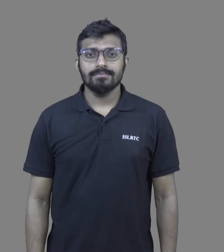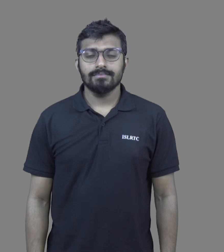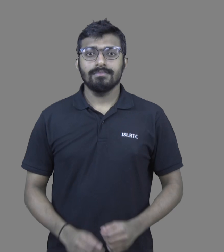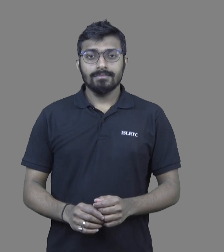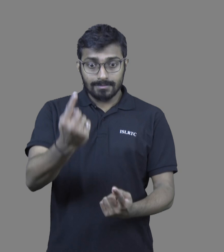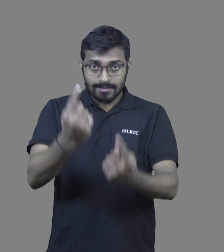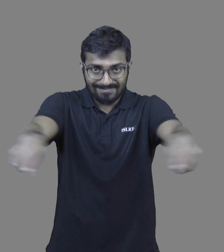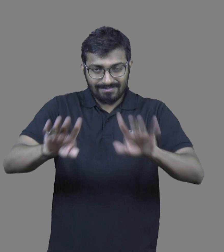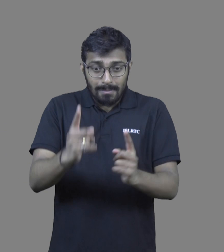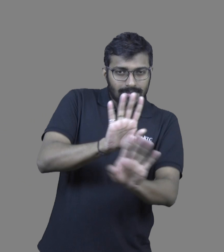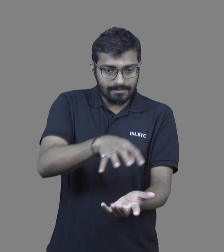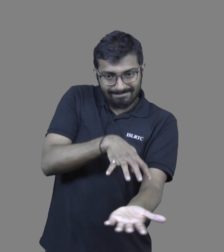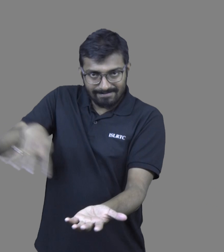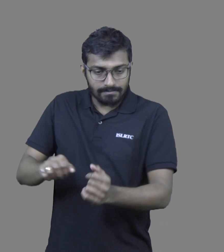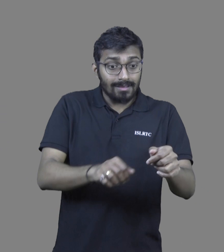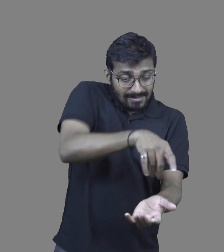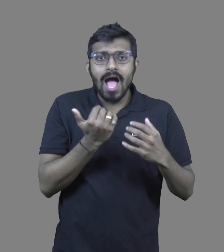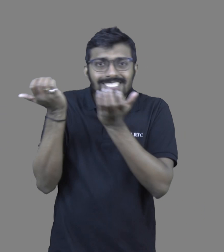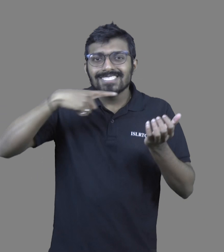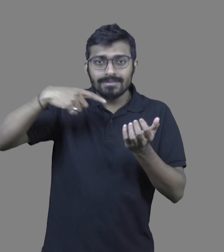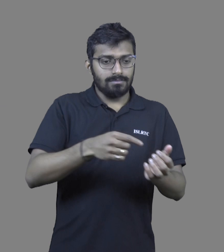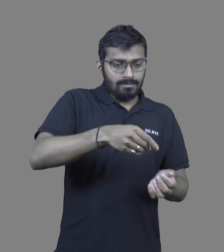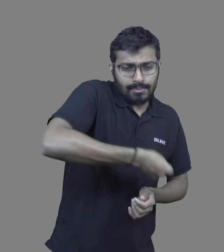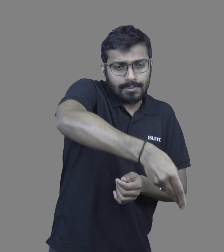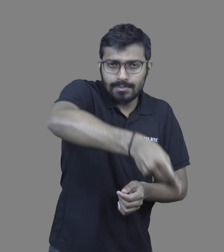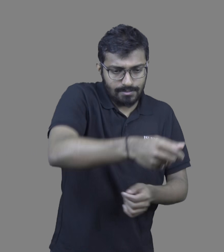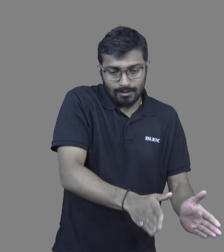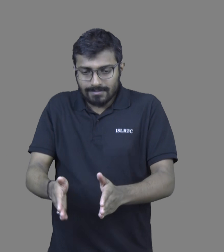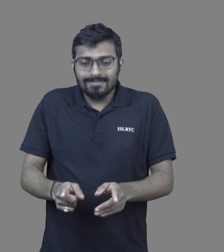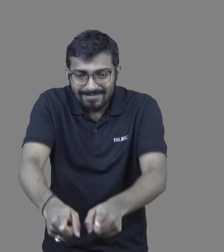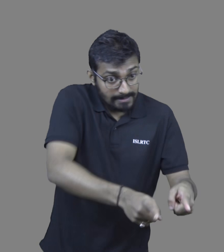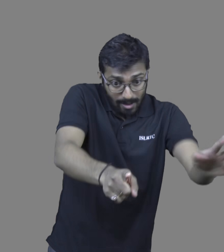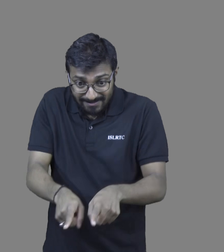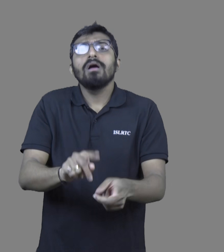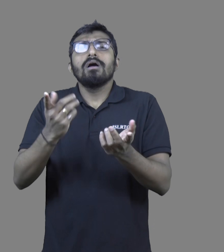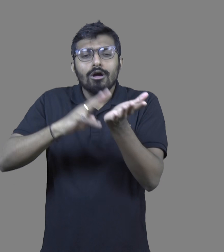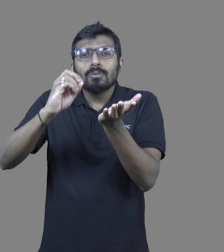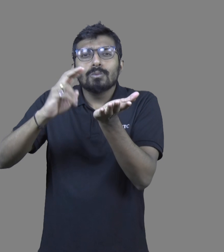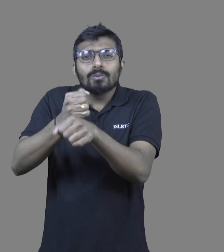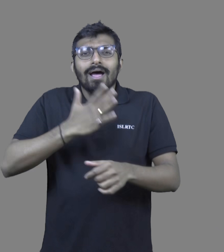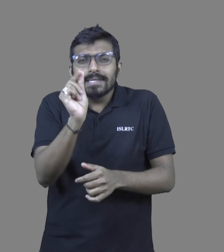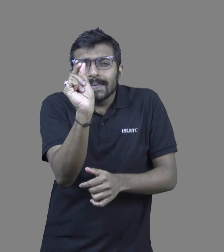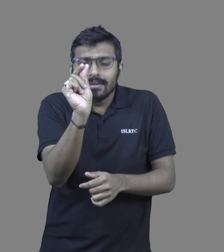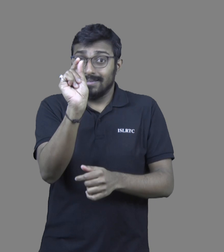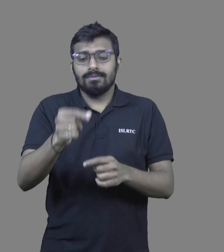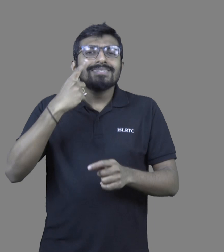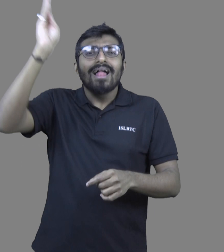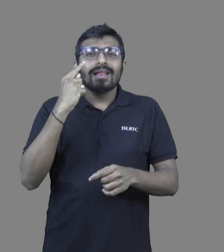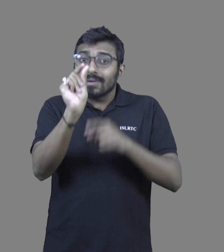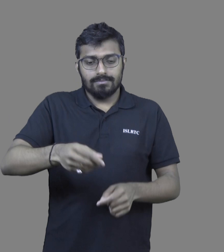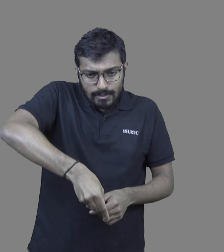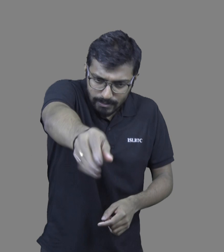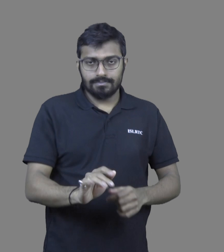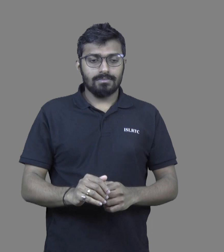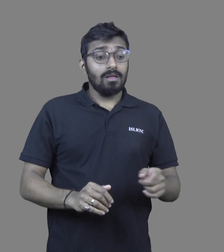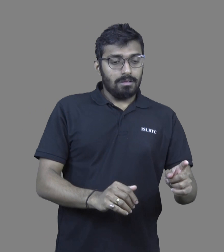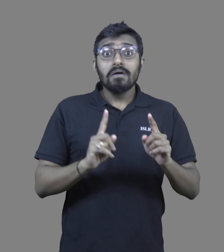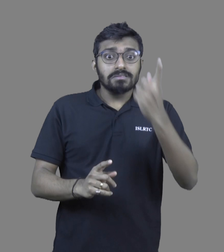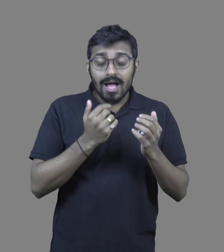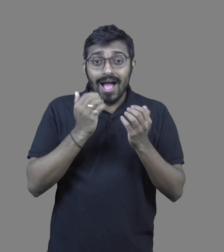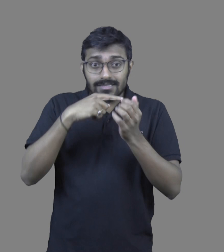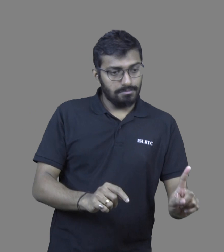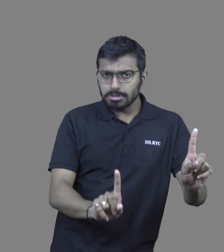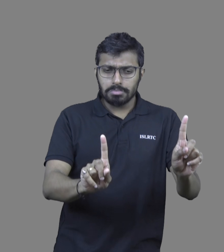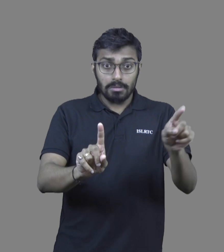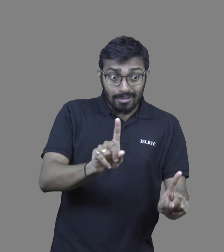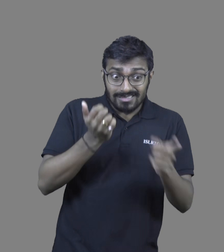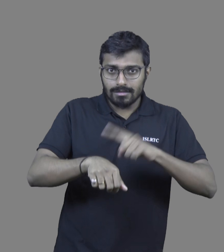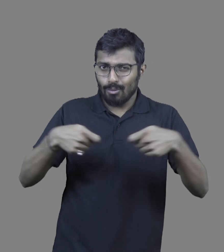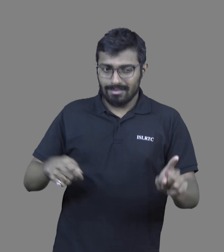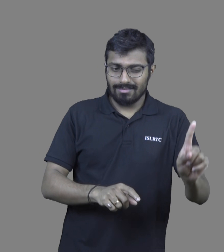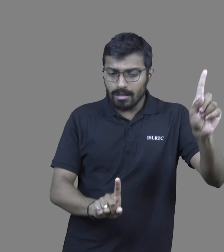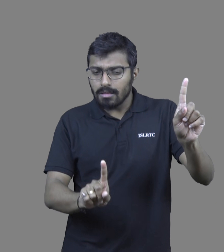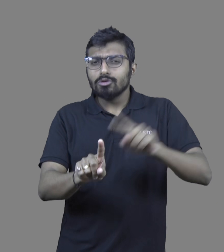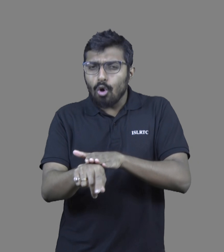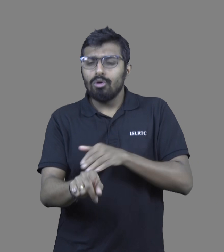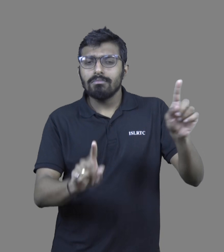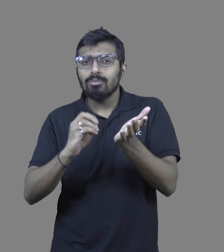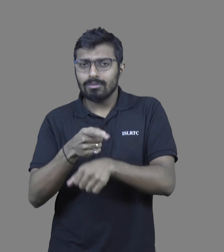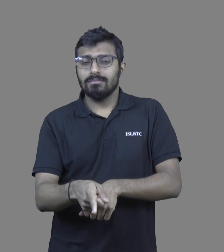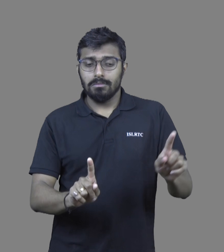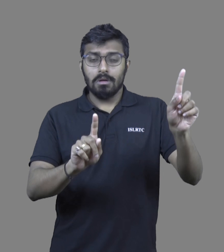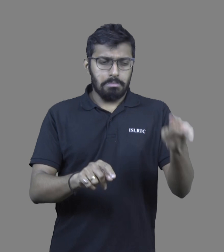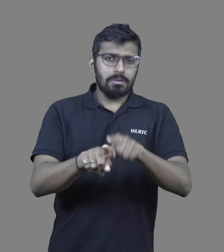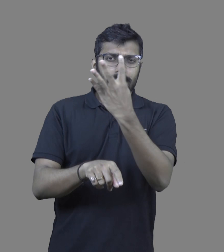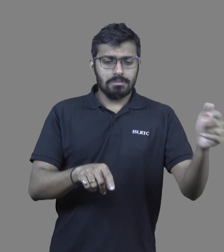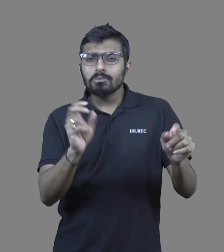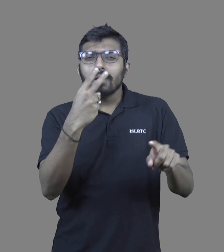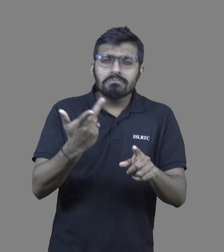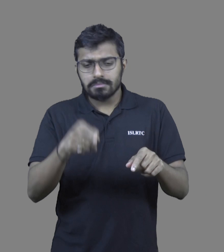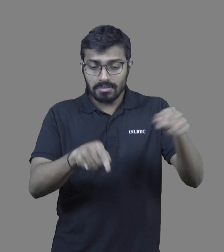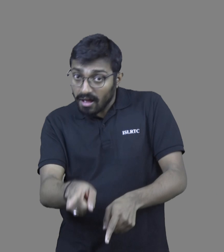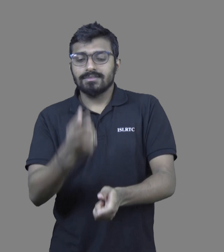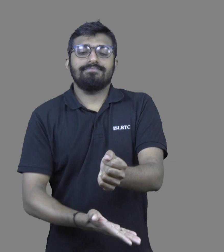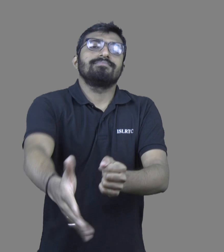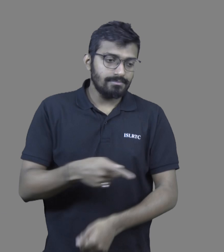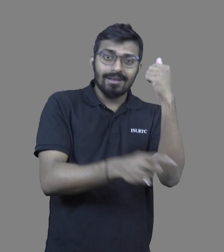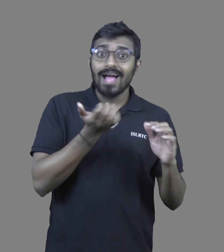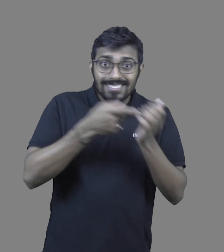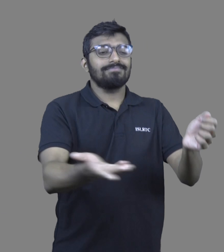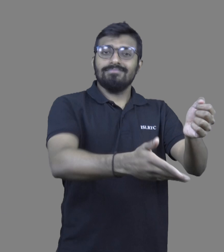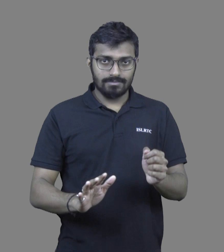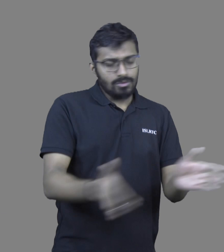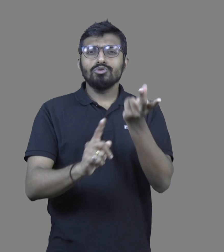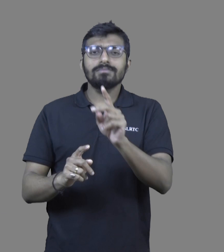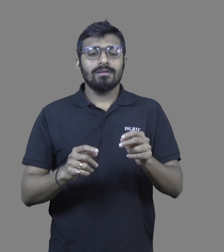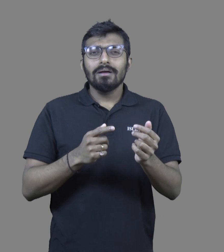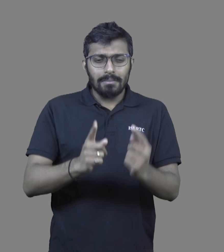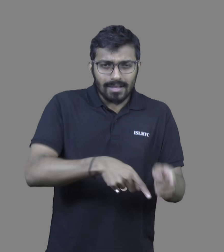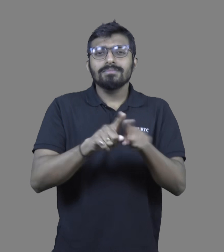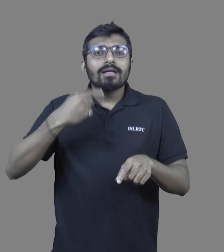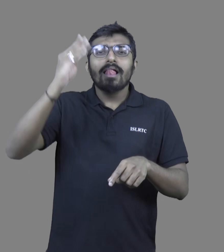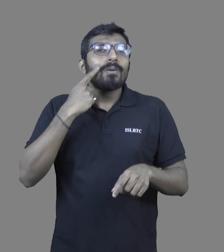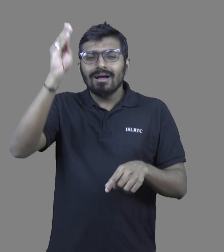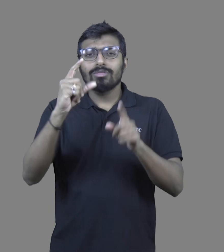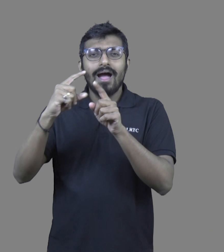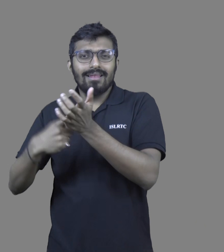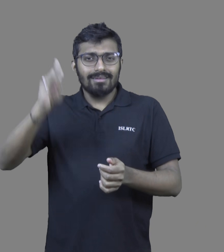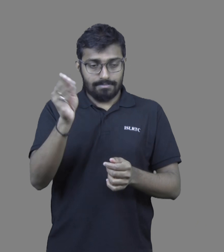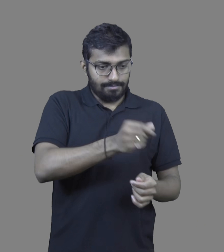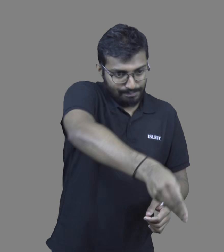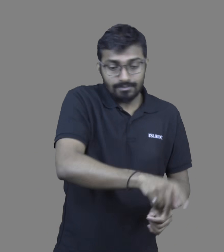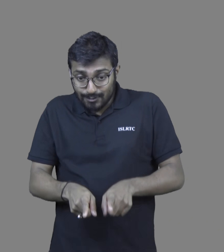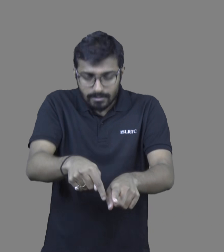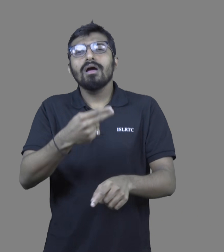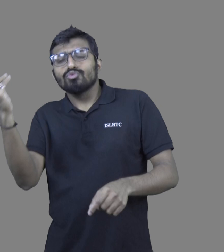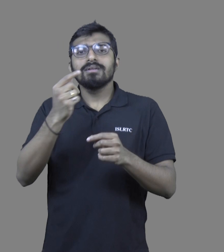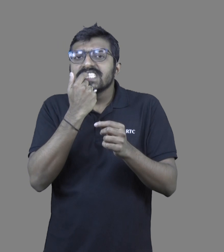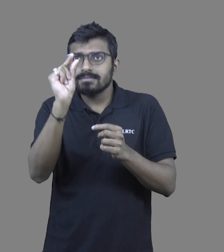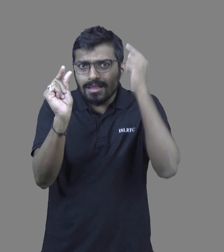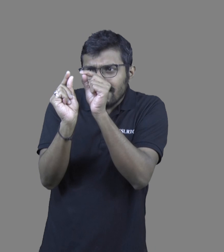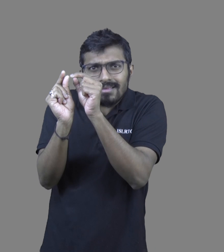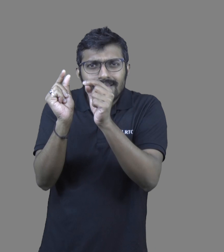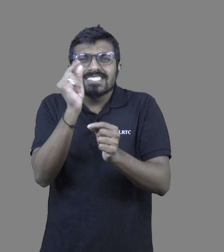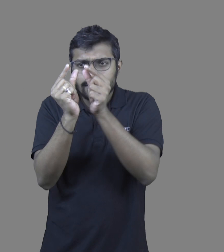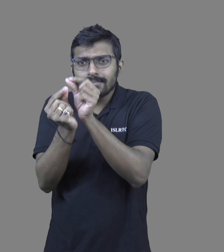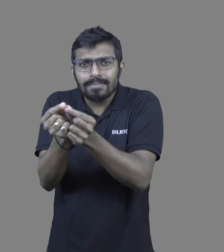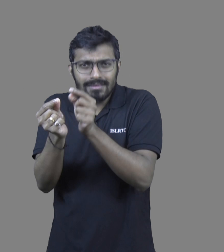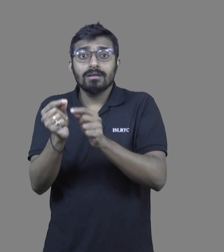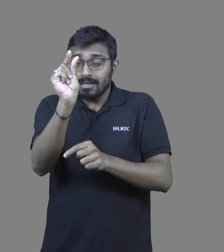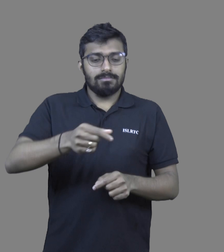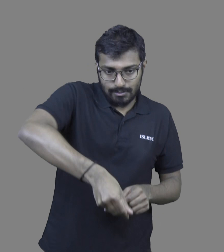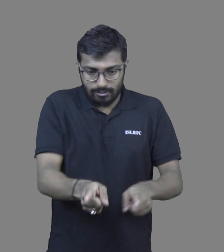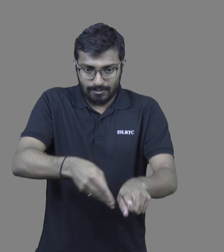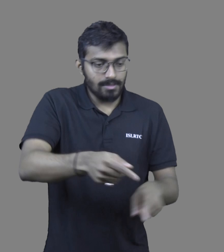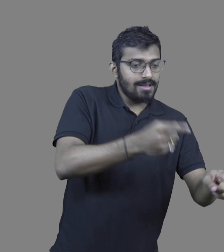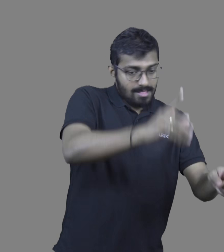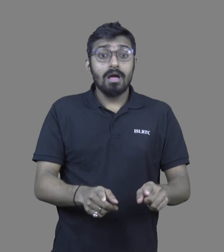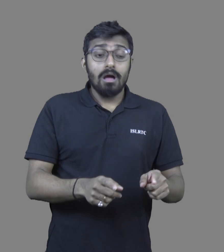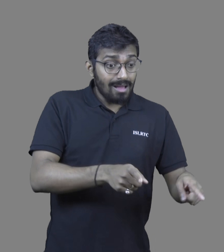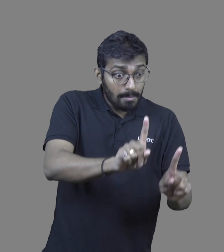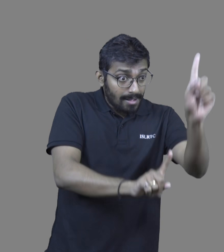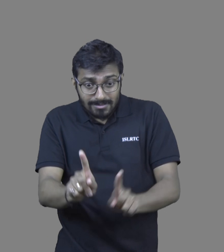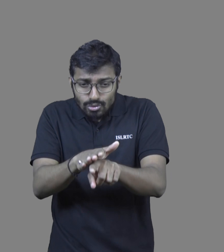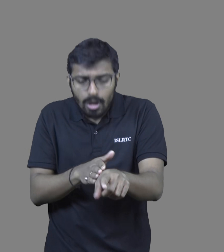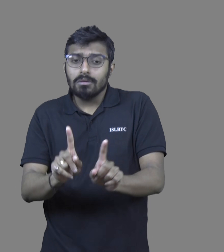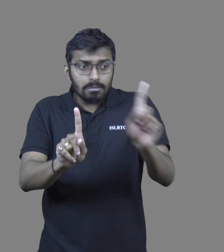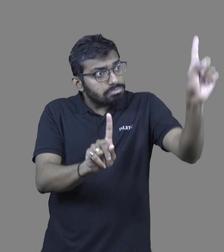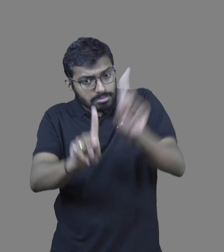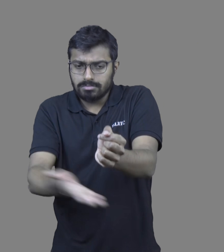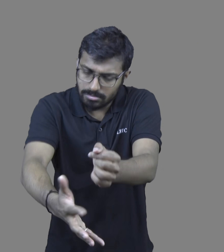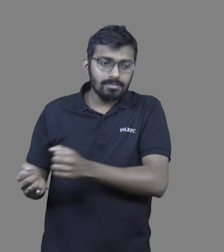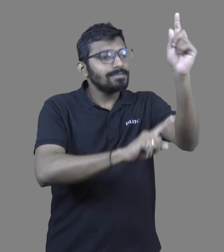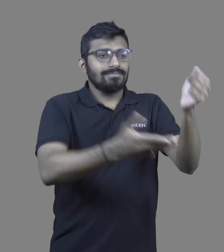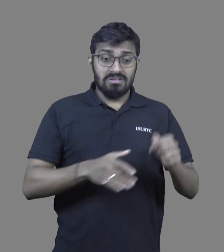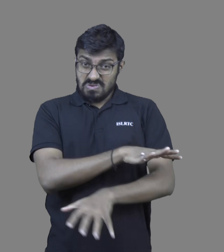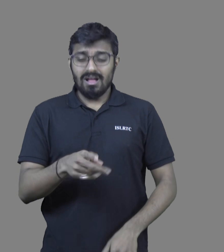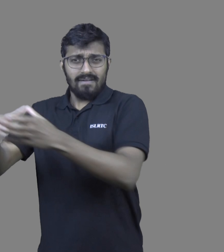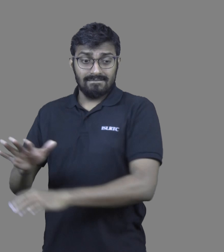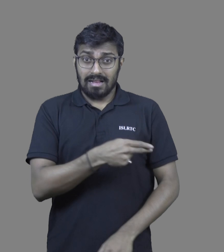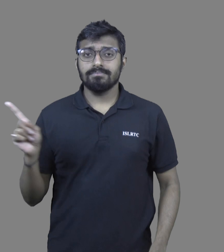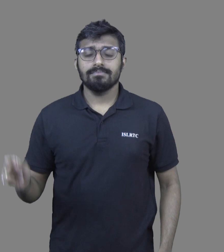Parallel Crops